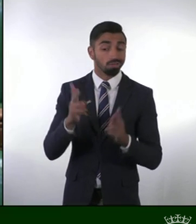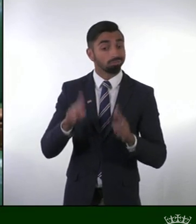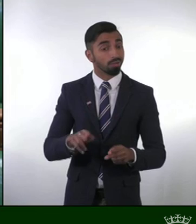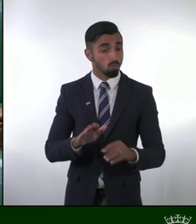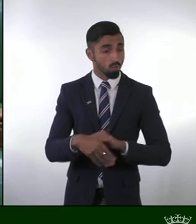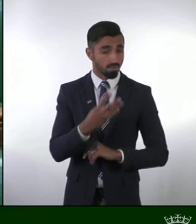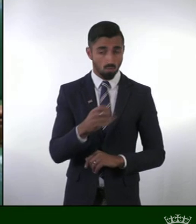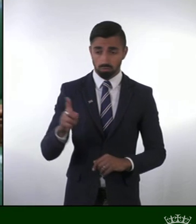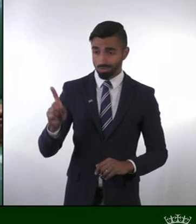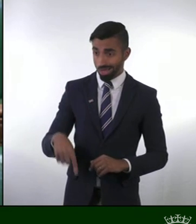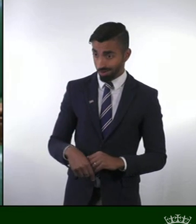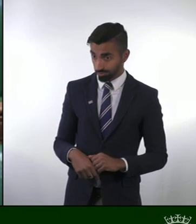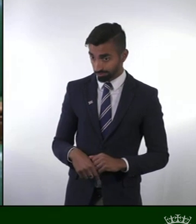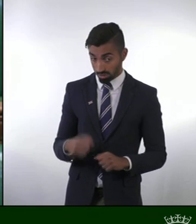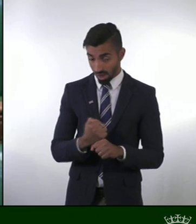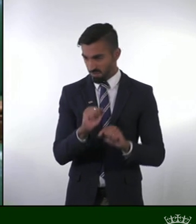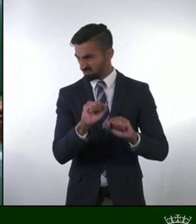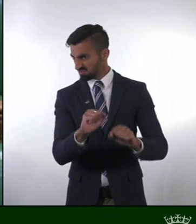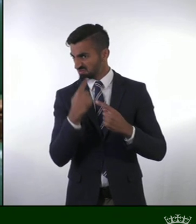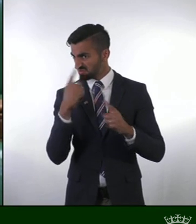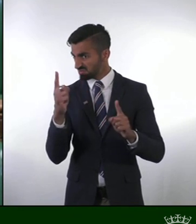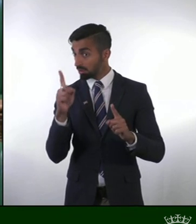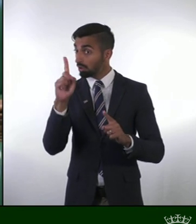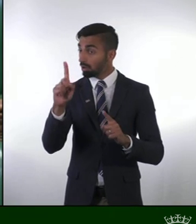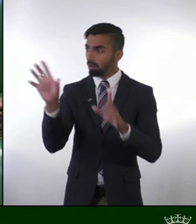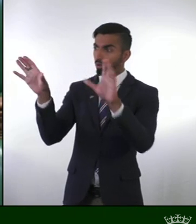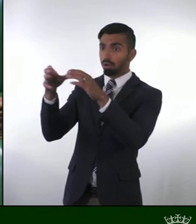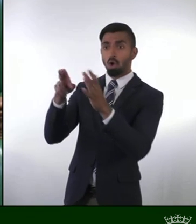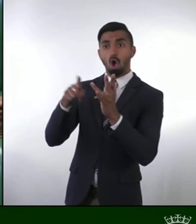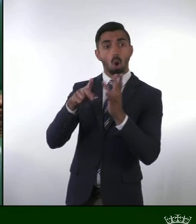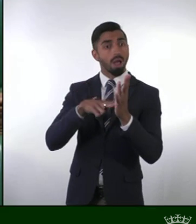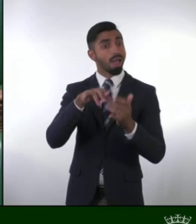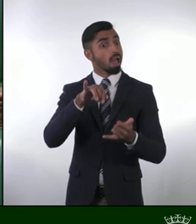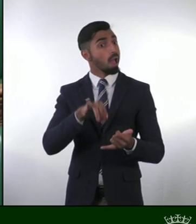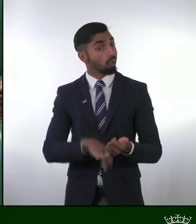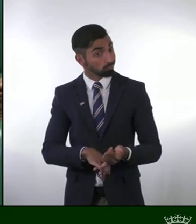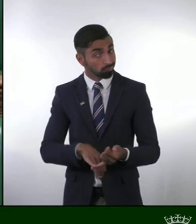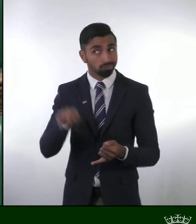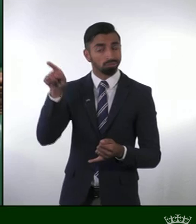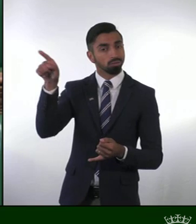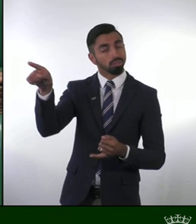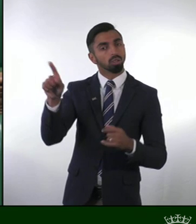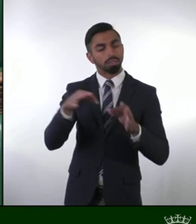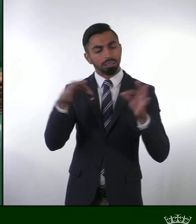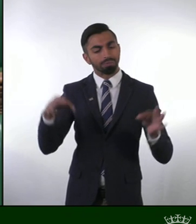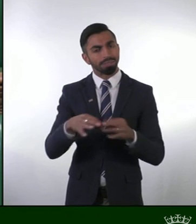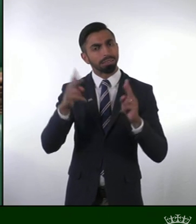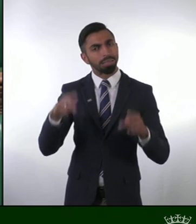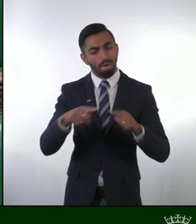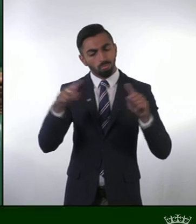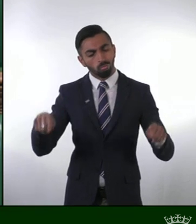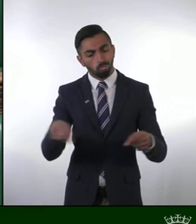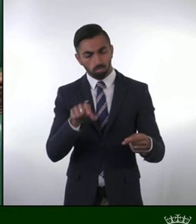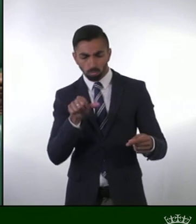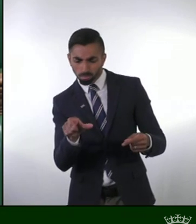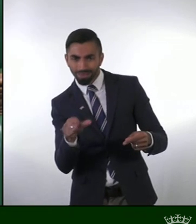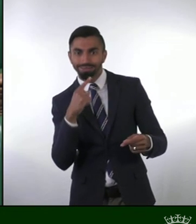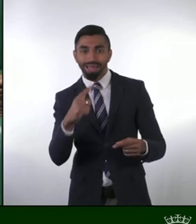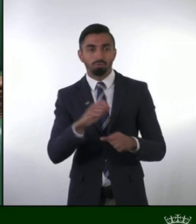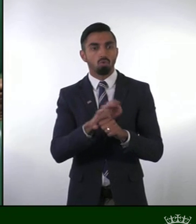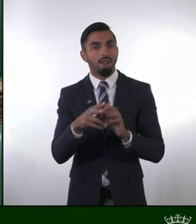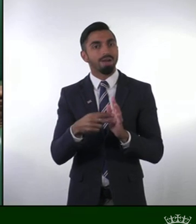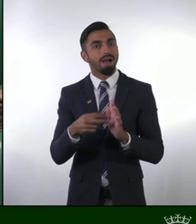The Office for National Statistics figure, which records cases where coronavirus is on the death certificate, stands at just over 50,000.